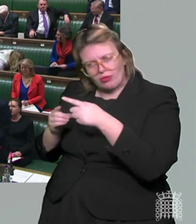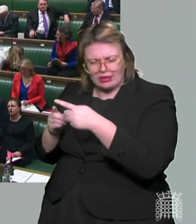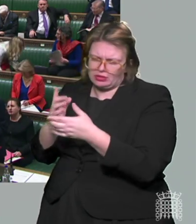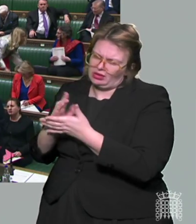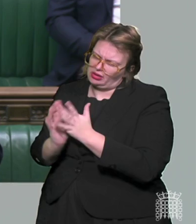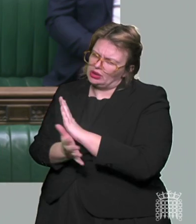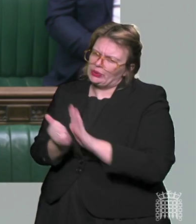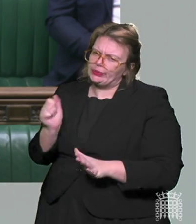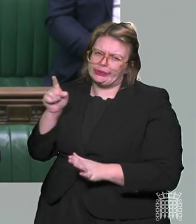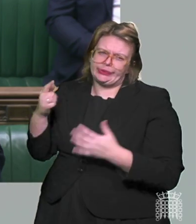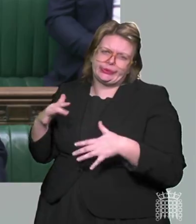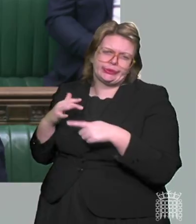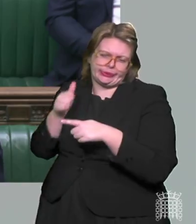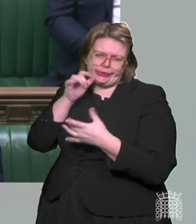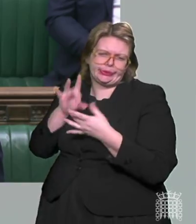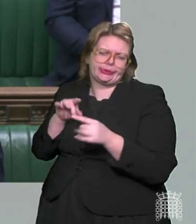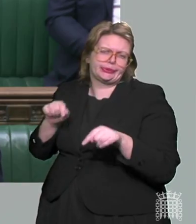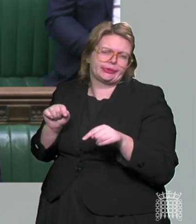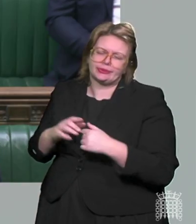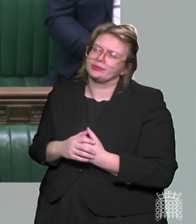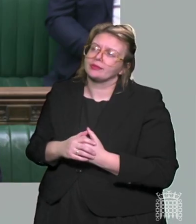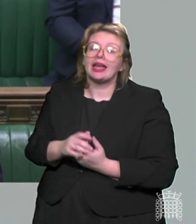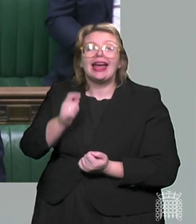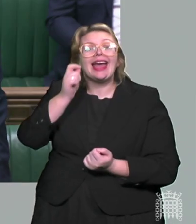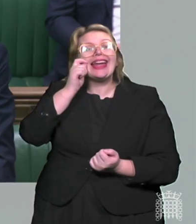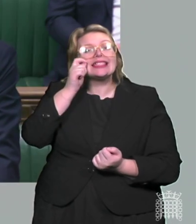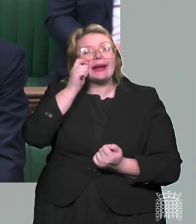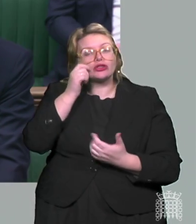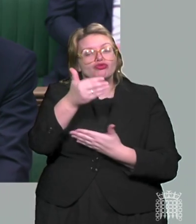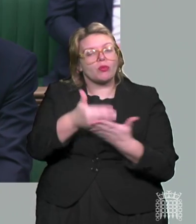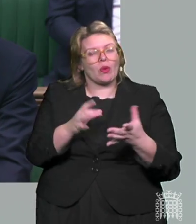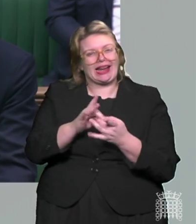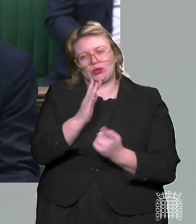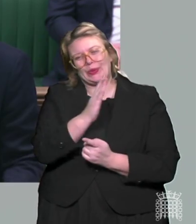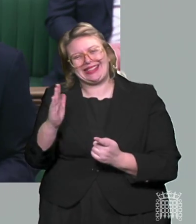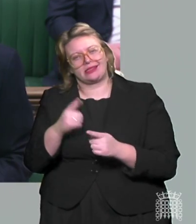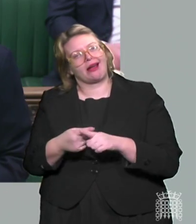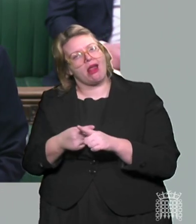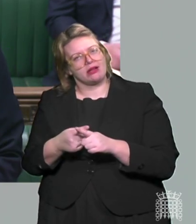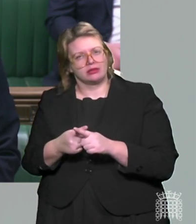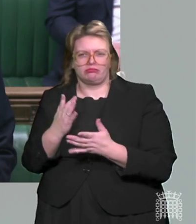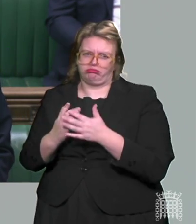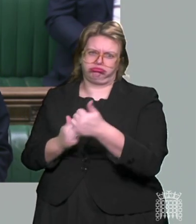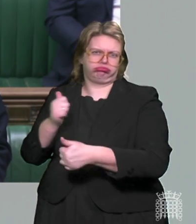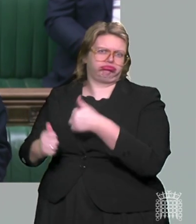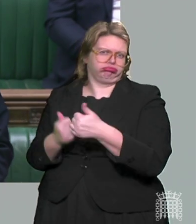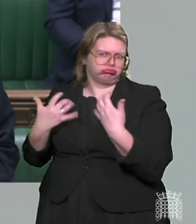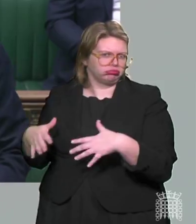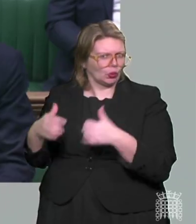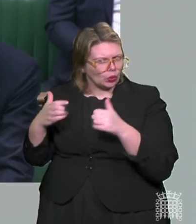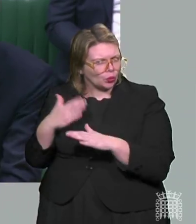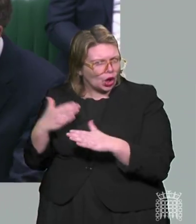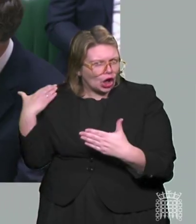I think the ministerial code allows for a certain level of wiggle room on that particular area.